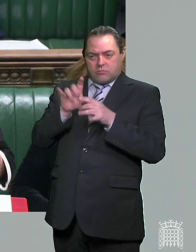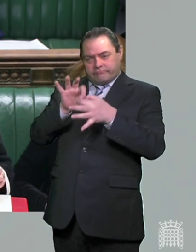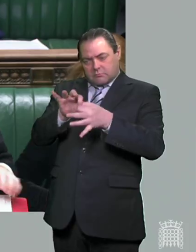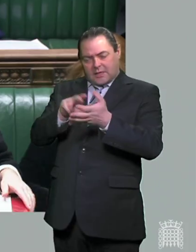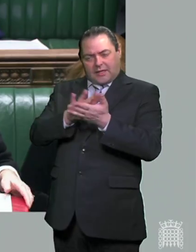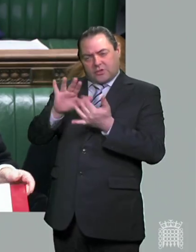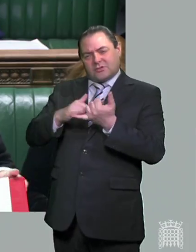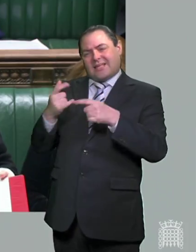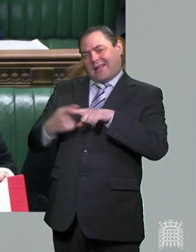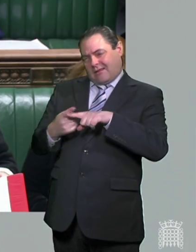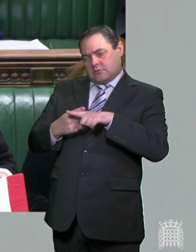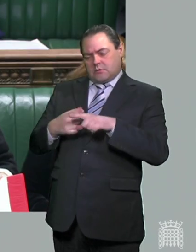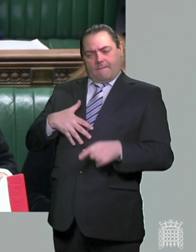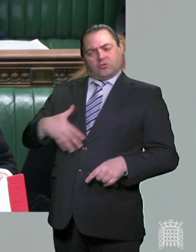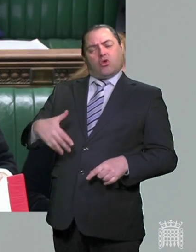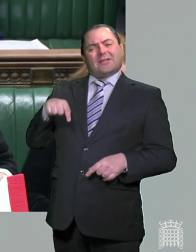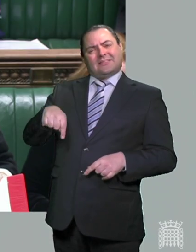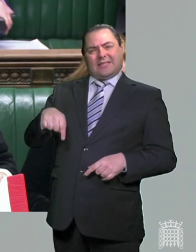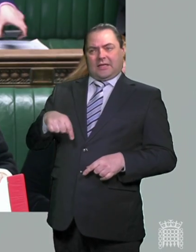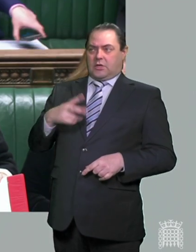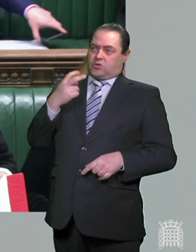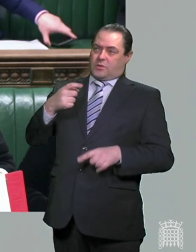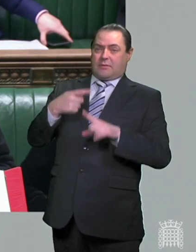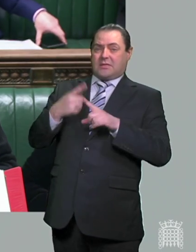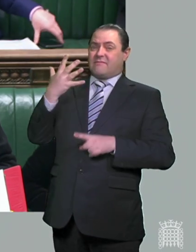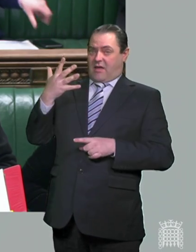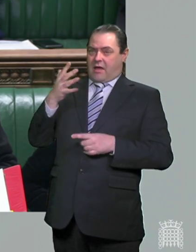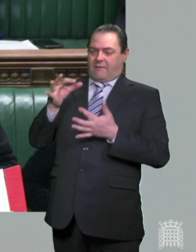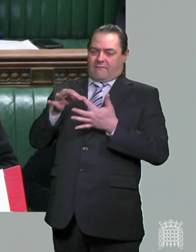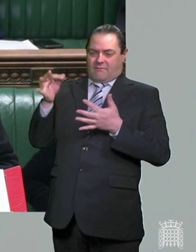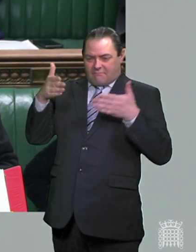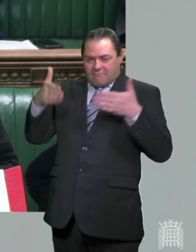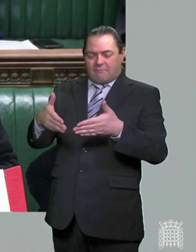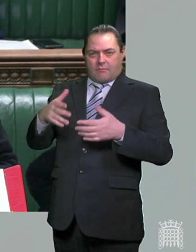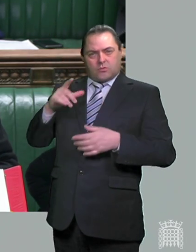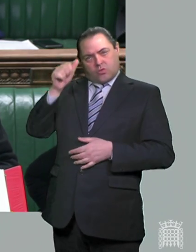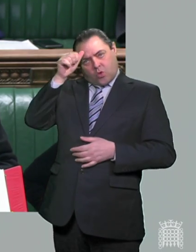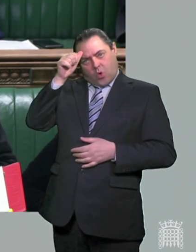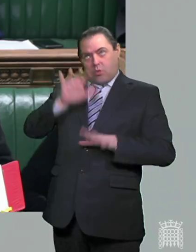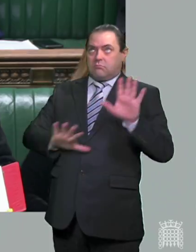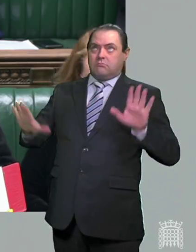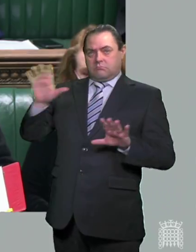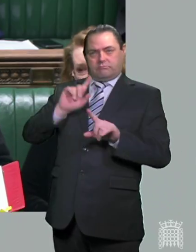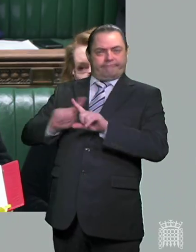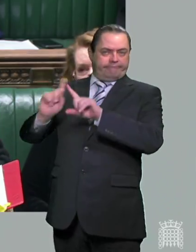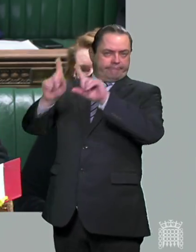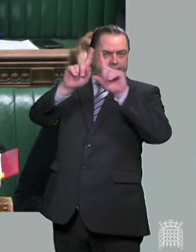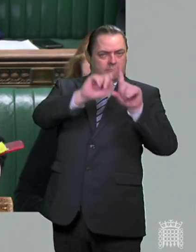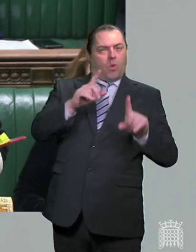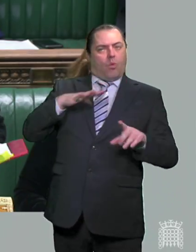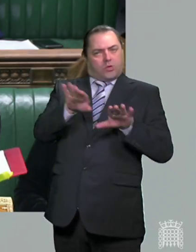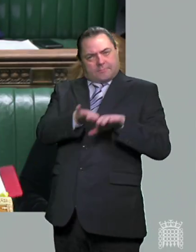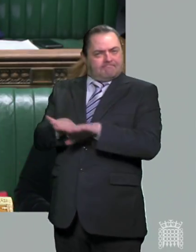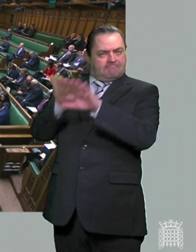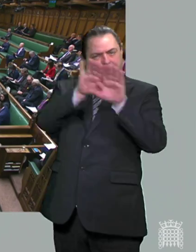Maternity is one of those Core20PLUS5 elements, because we recognise that there is huge disparity across the country, which we want to eliminate.